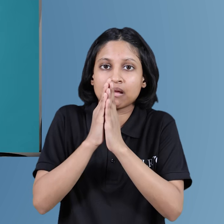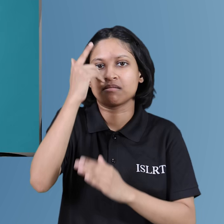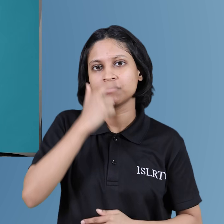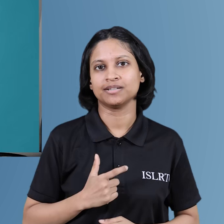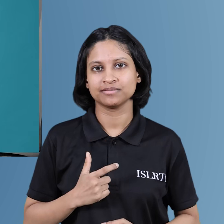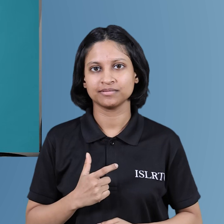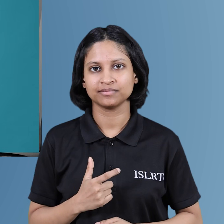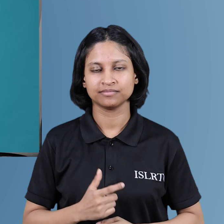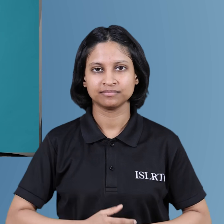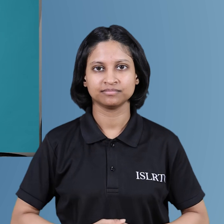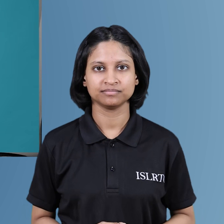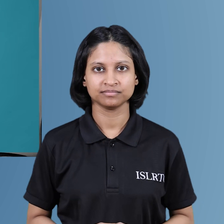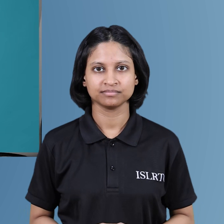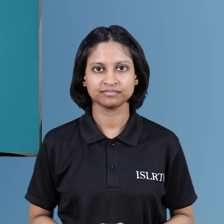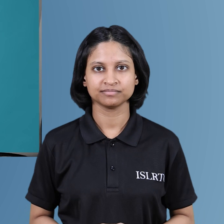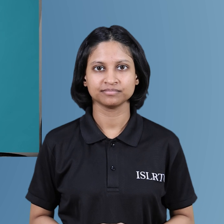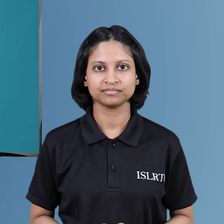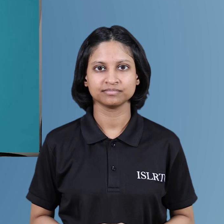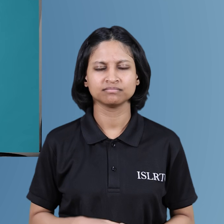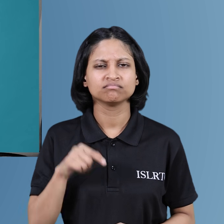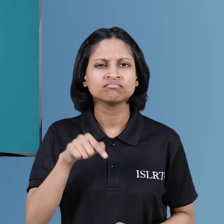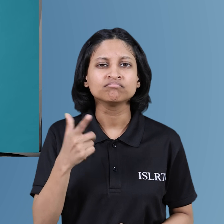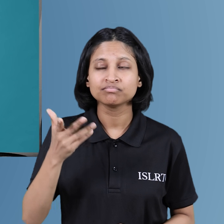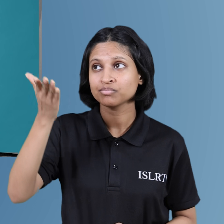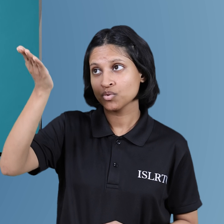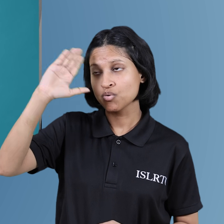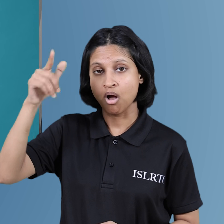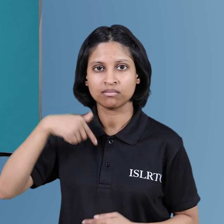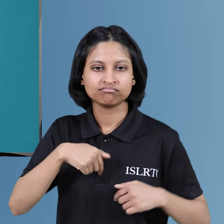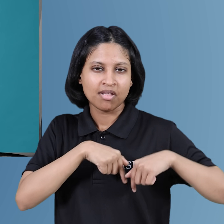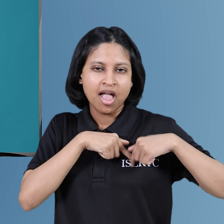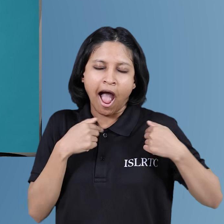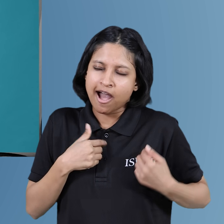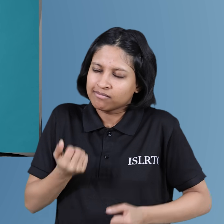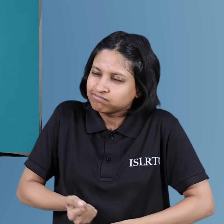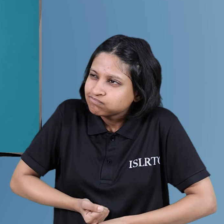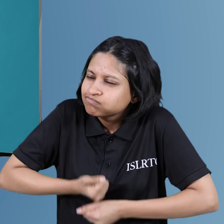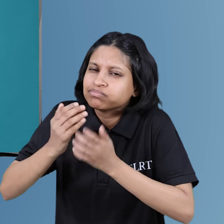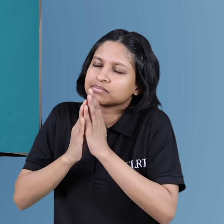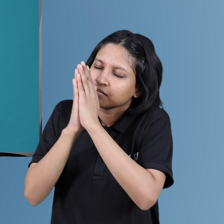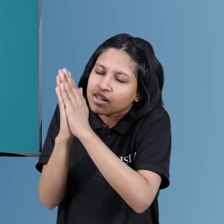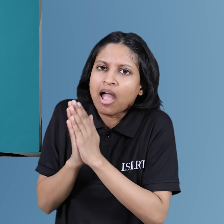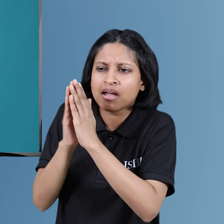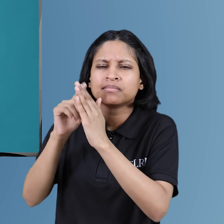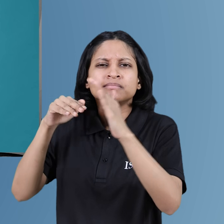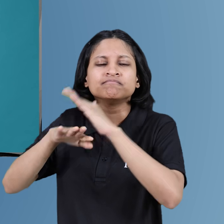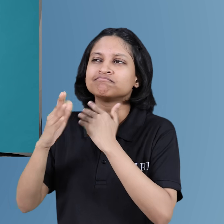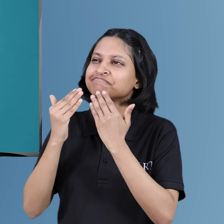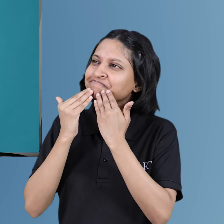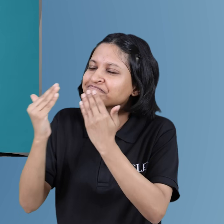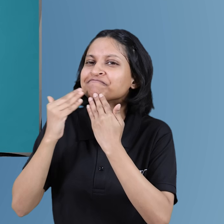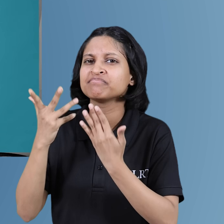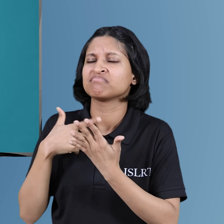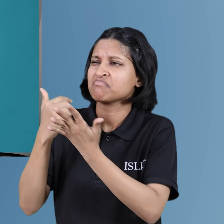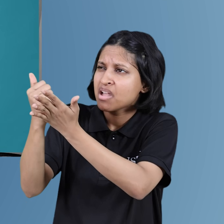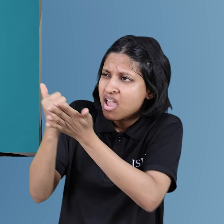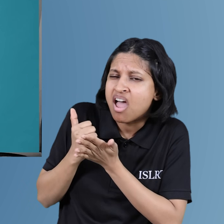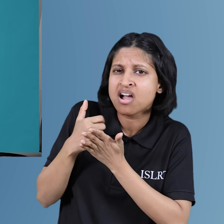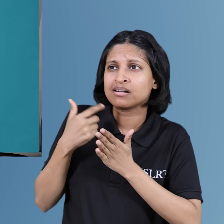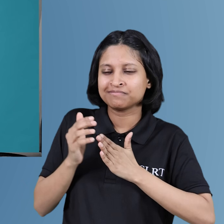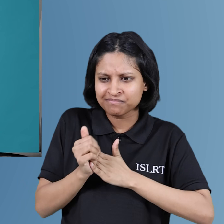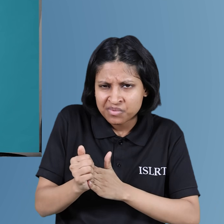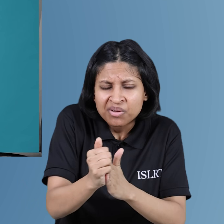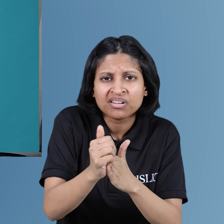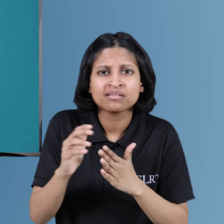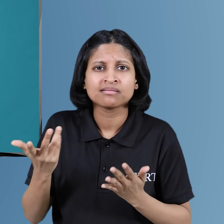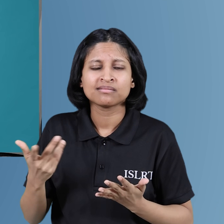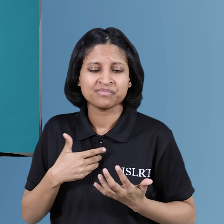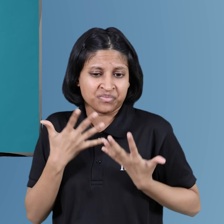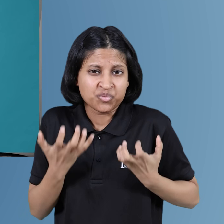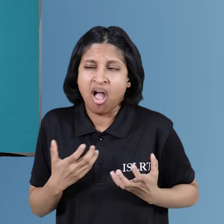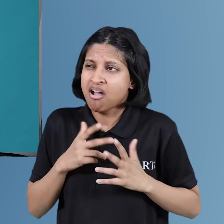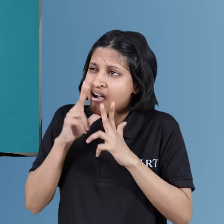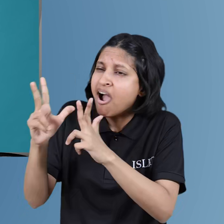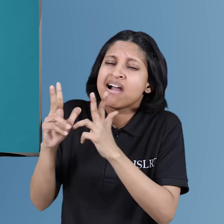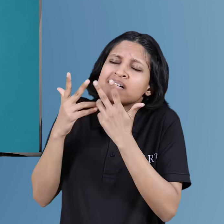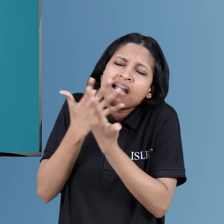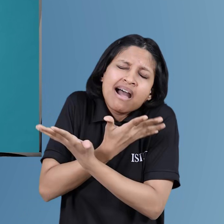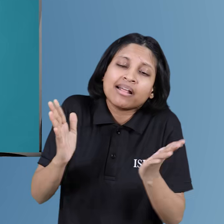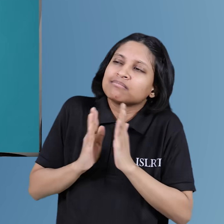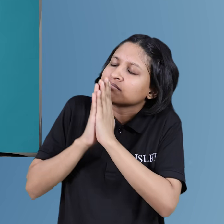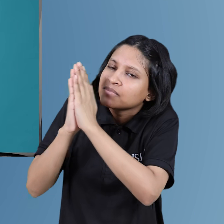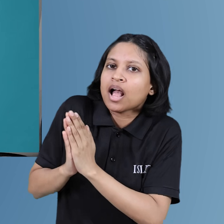Orison Orison refers to a heartfelt prayer to God, often expressing gratitude, seeking help, guidance, or making requests.